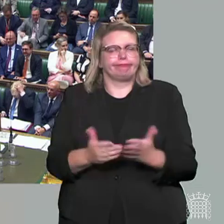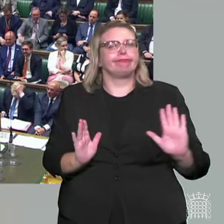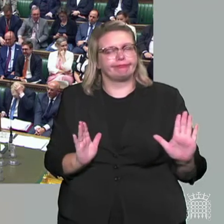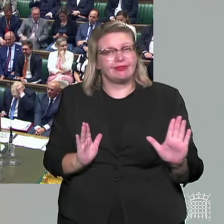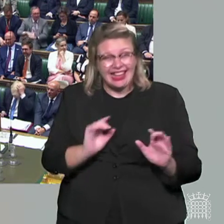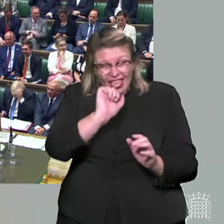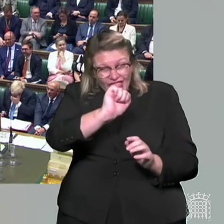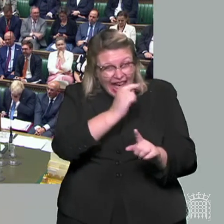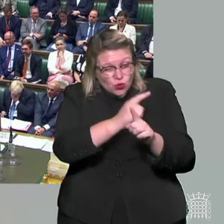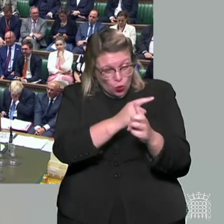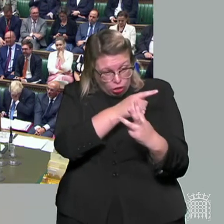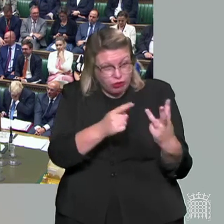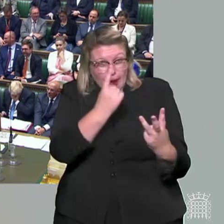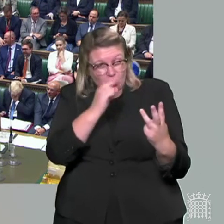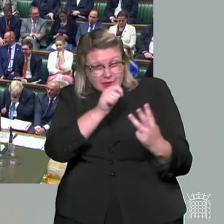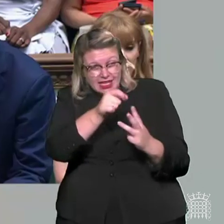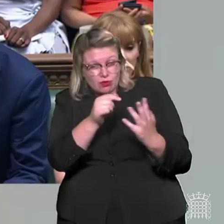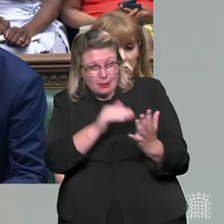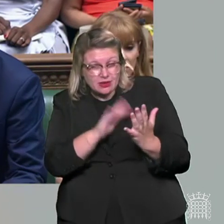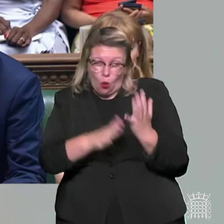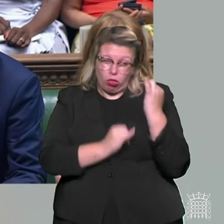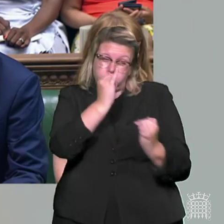their words—their future leader’s words.